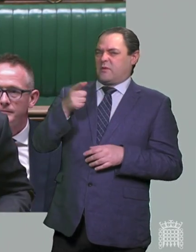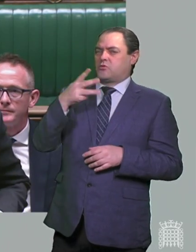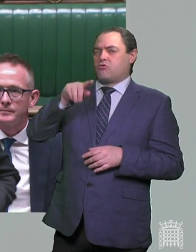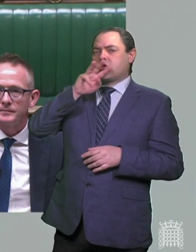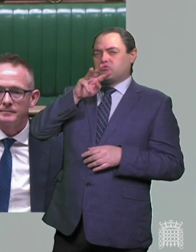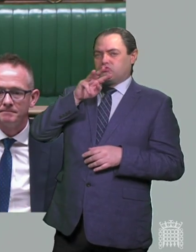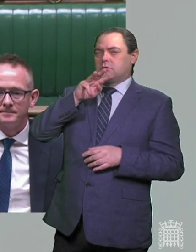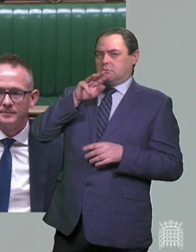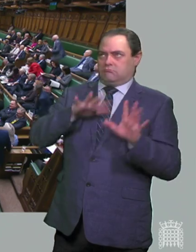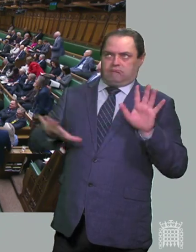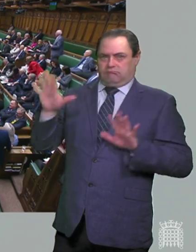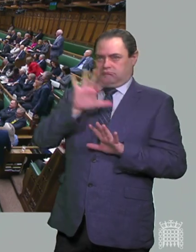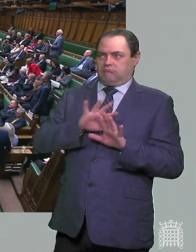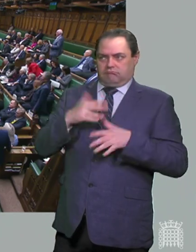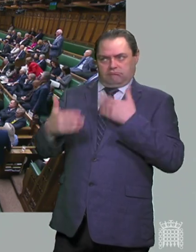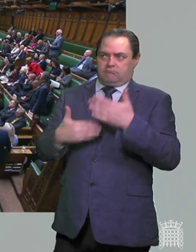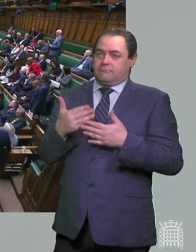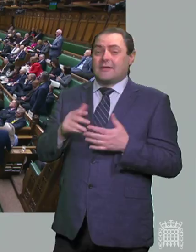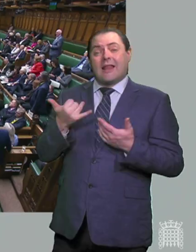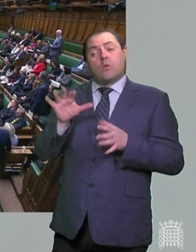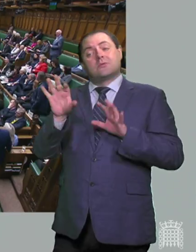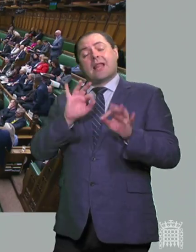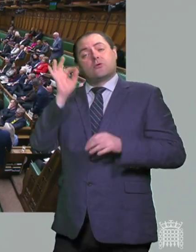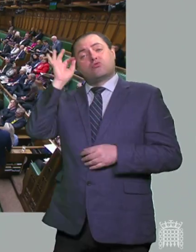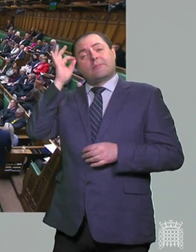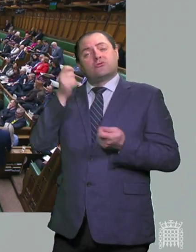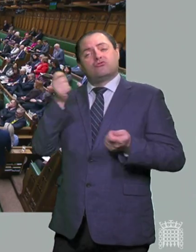We go to the Chair of the Select Committee.